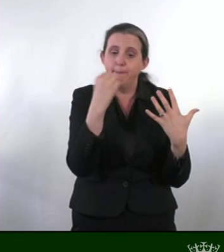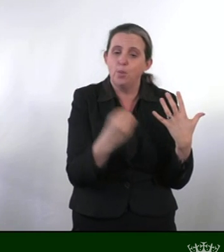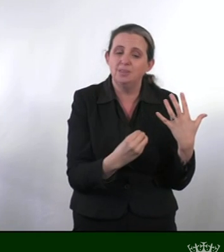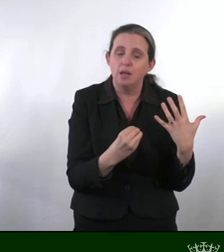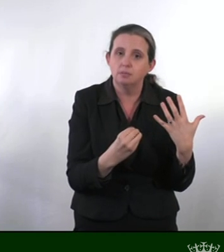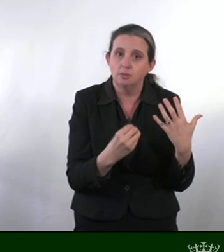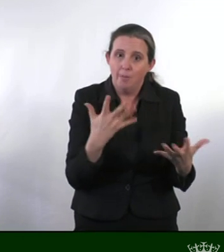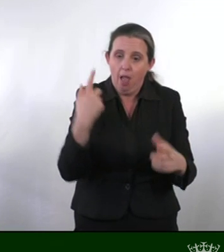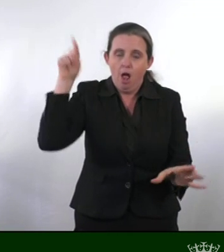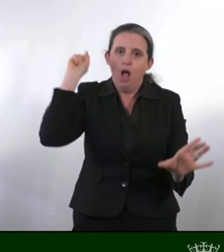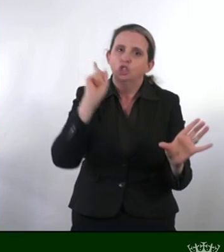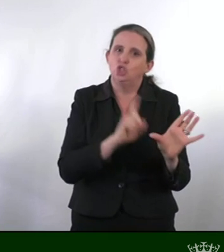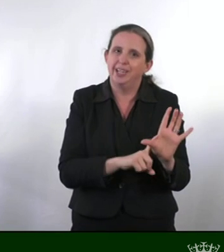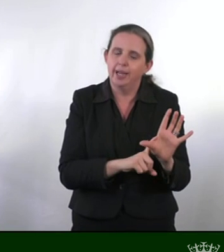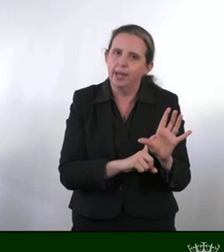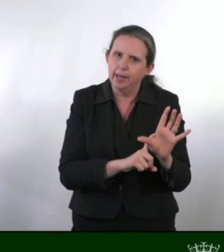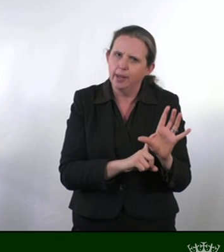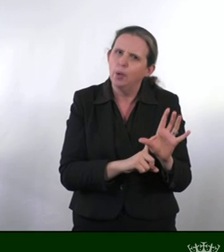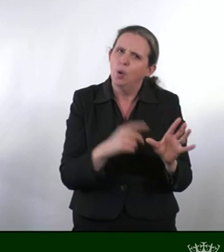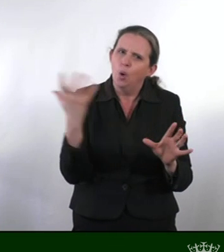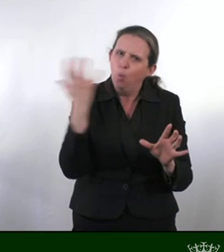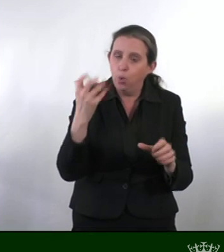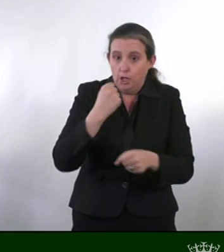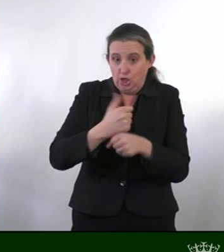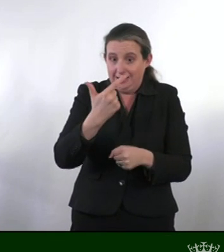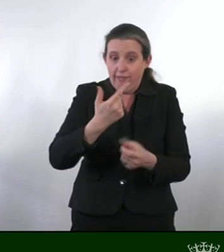We have seen the worst downturn in the G7.